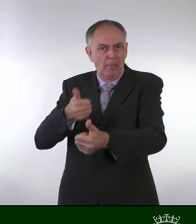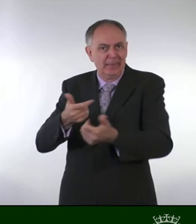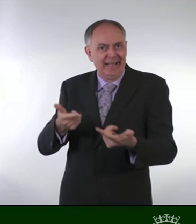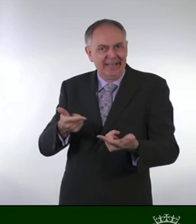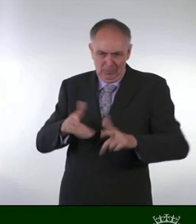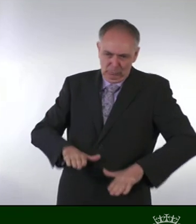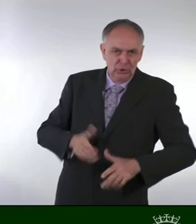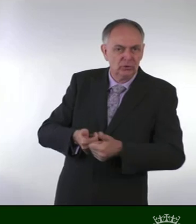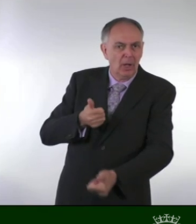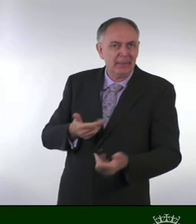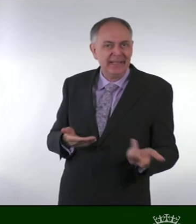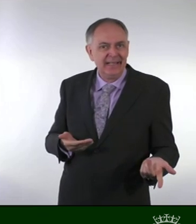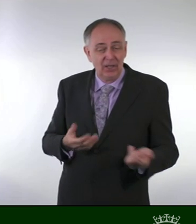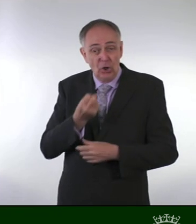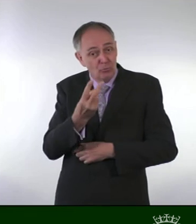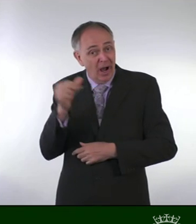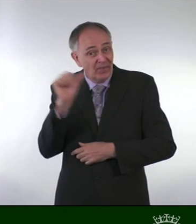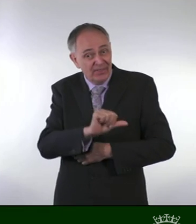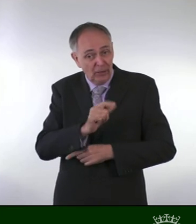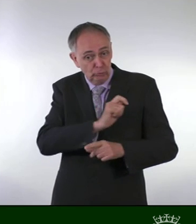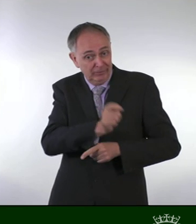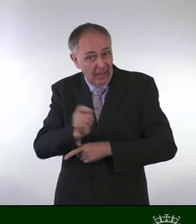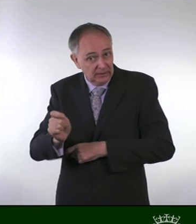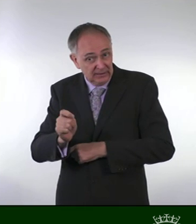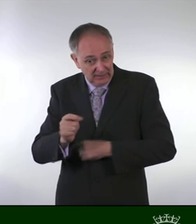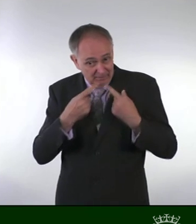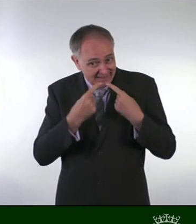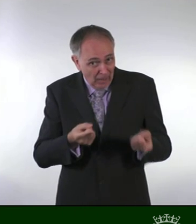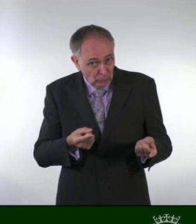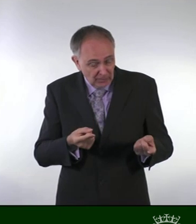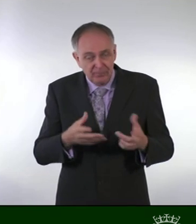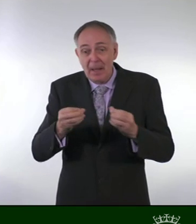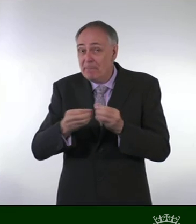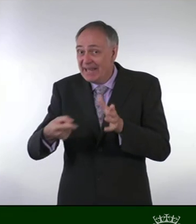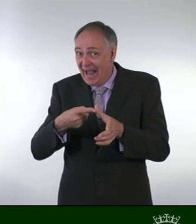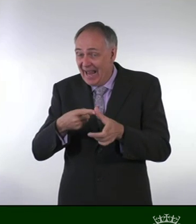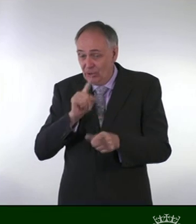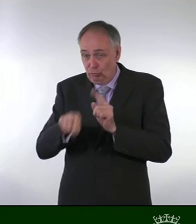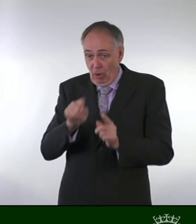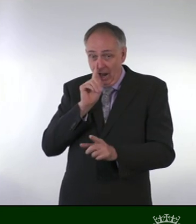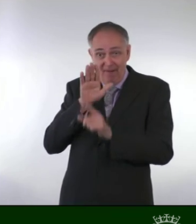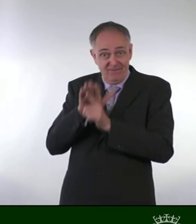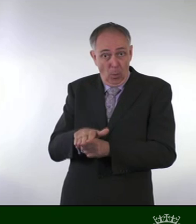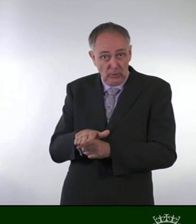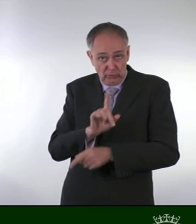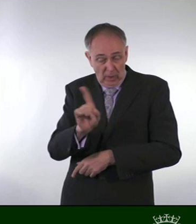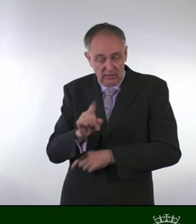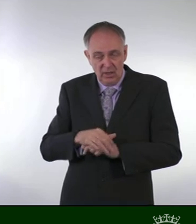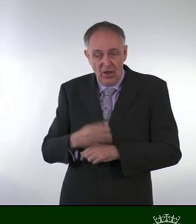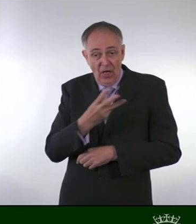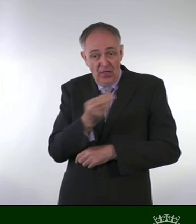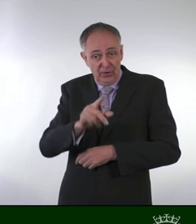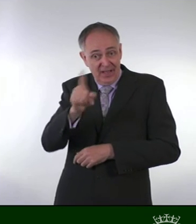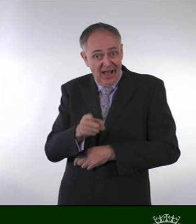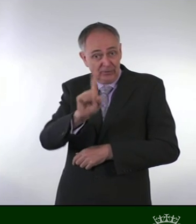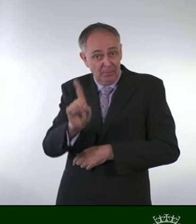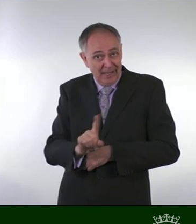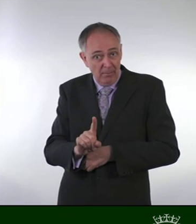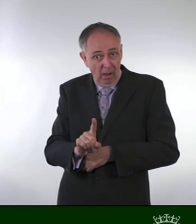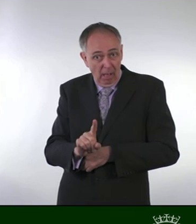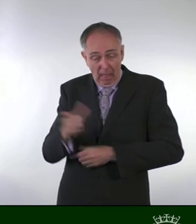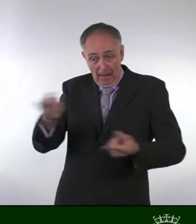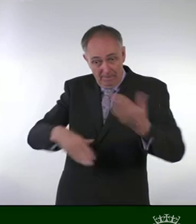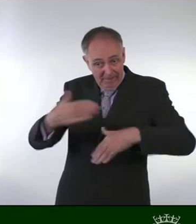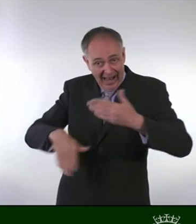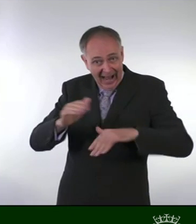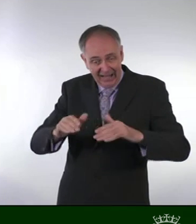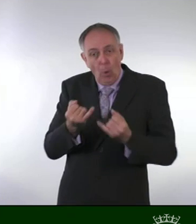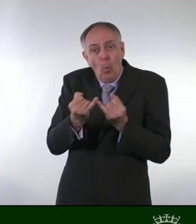Alongside the 12,000 redundancies already announced, BA is trying to force through the rehiring of the remaining 30,000 workers on worse terms and conditions.